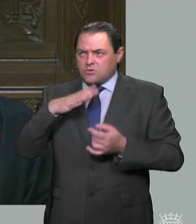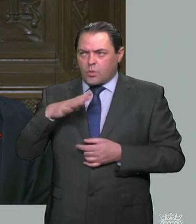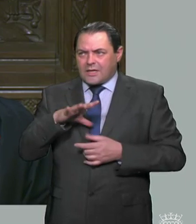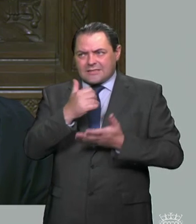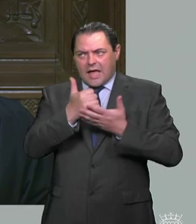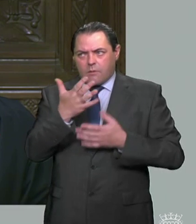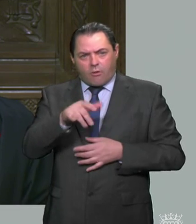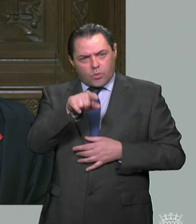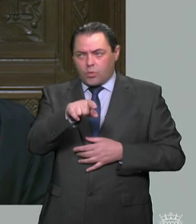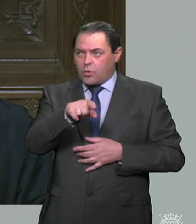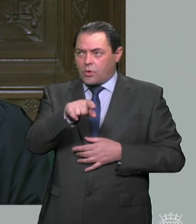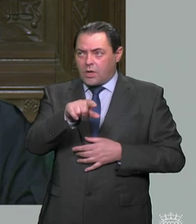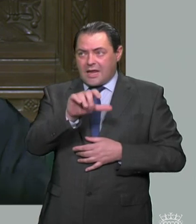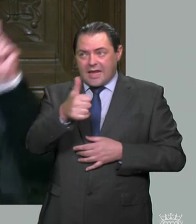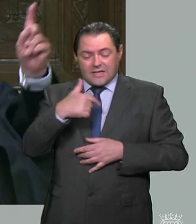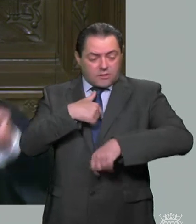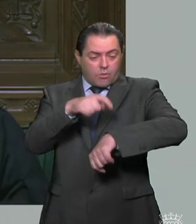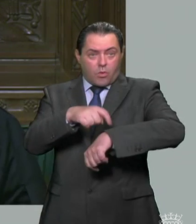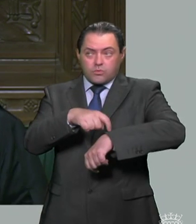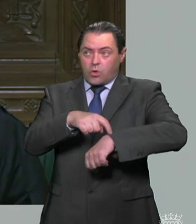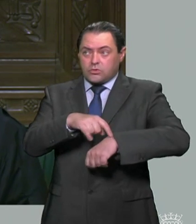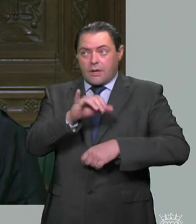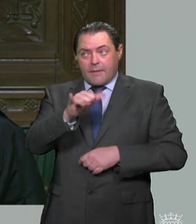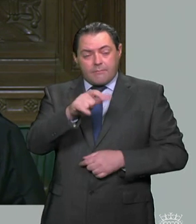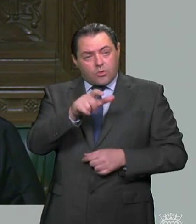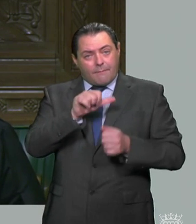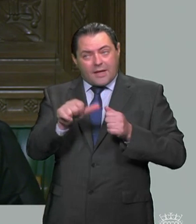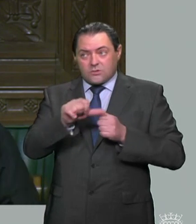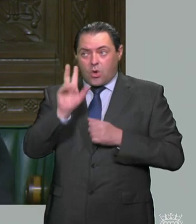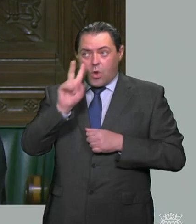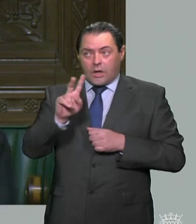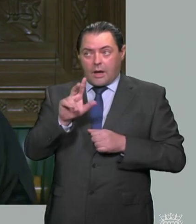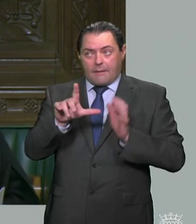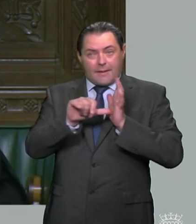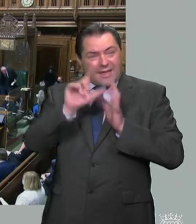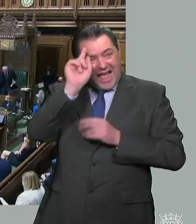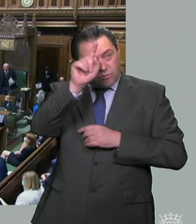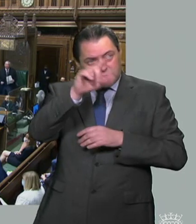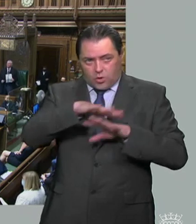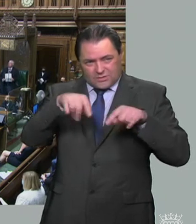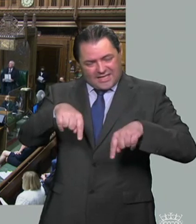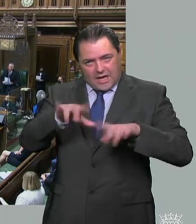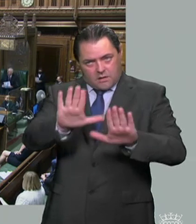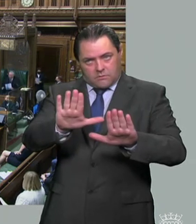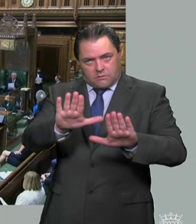The next time you point to your watch, it might be better looking at Big Ben outside, rather than here.